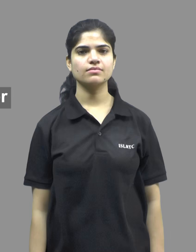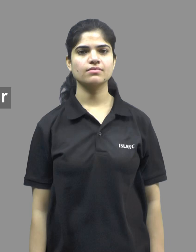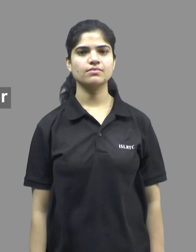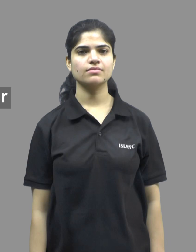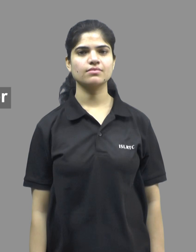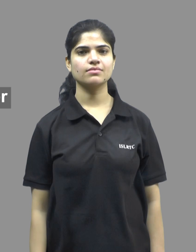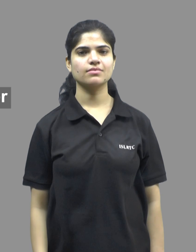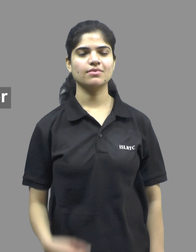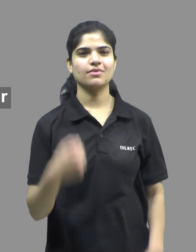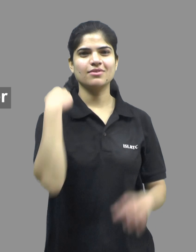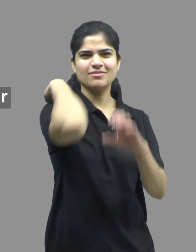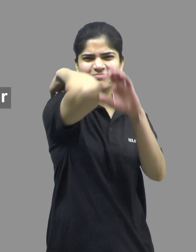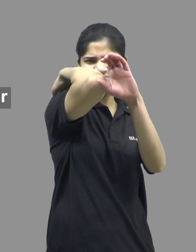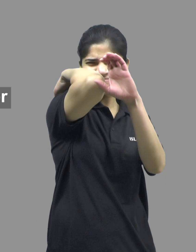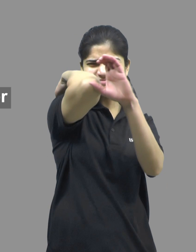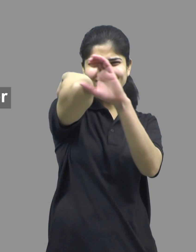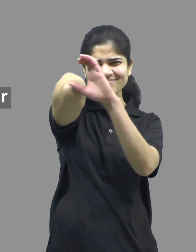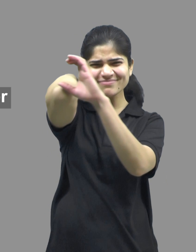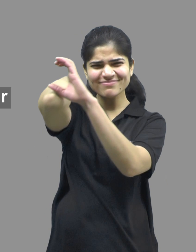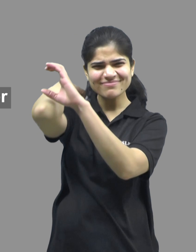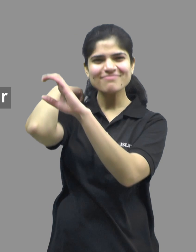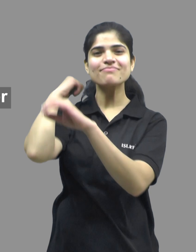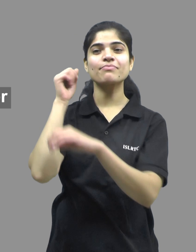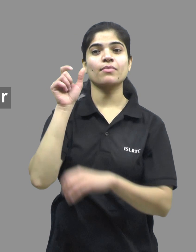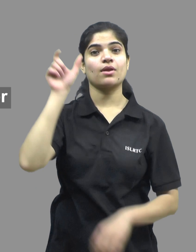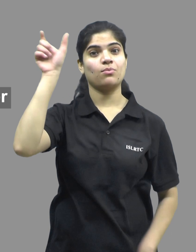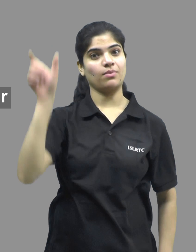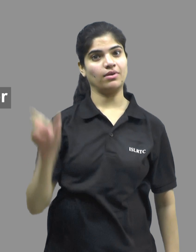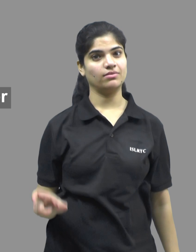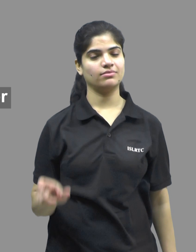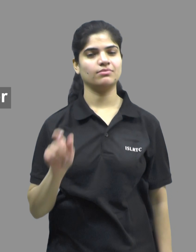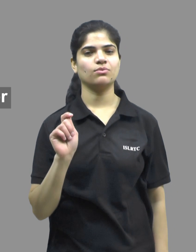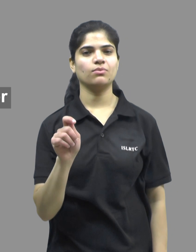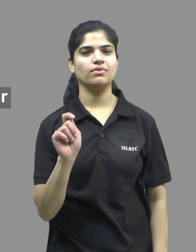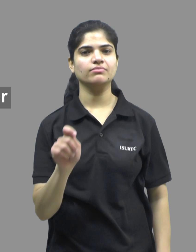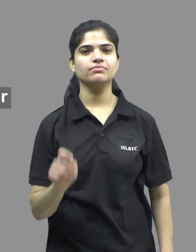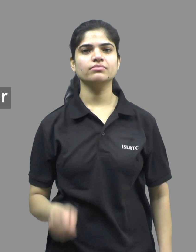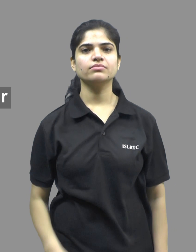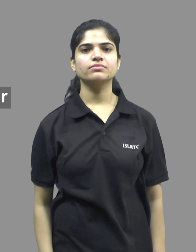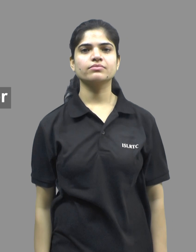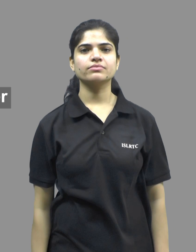Videographer